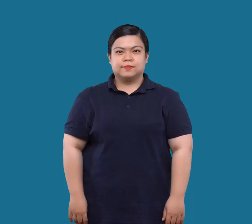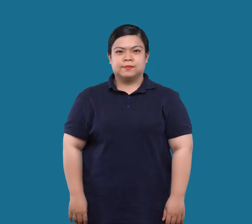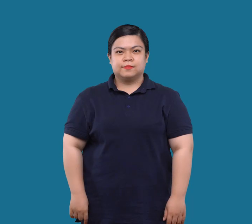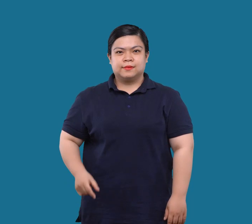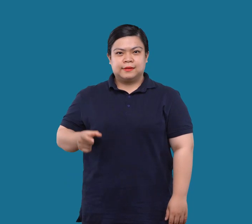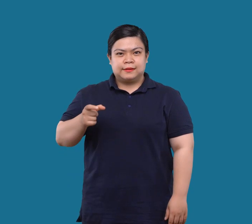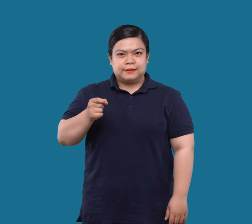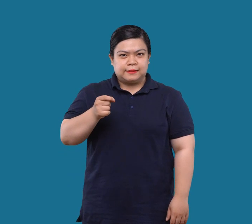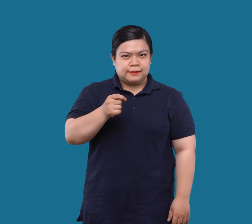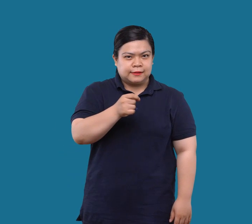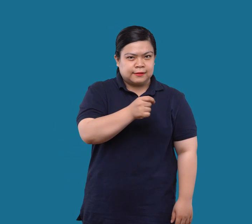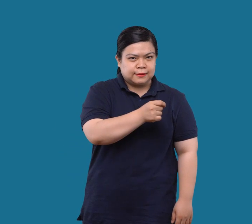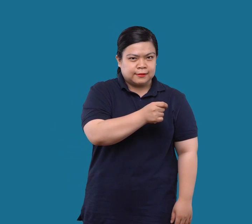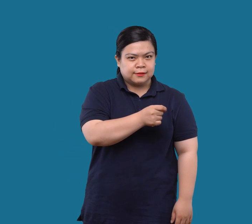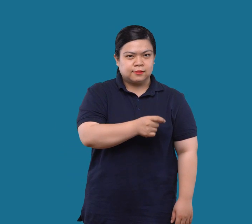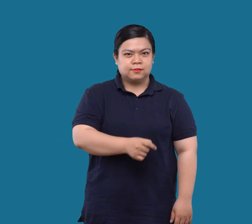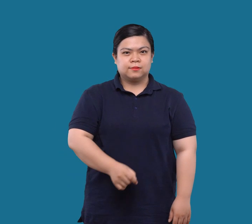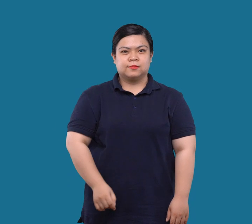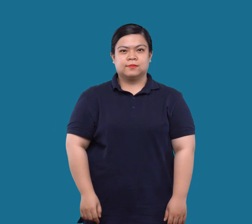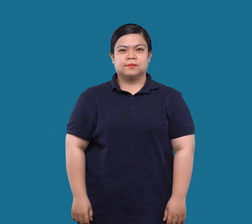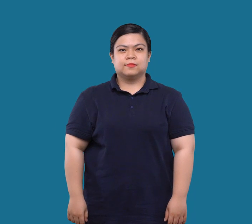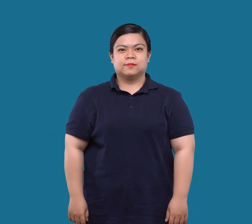con kiến